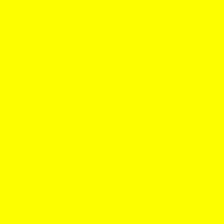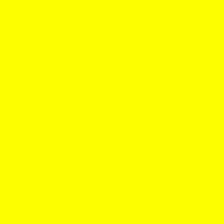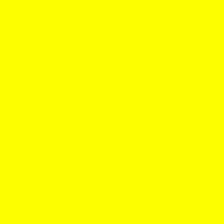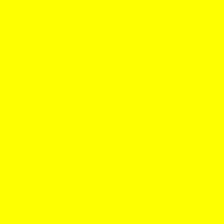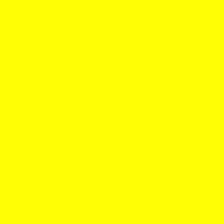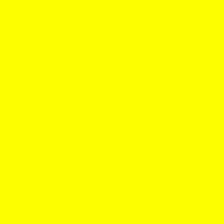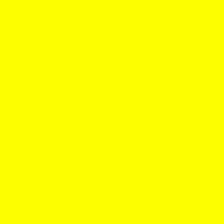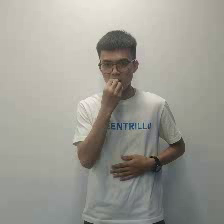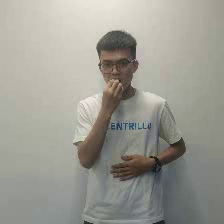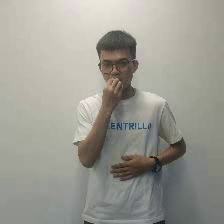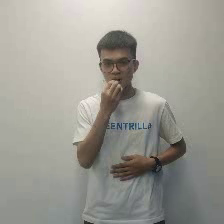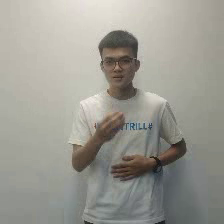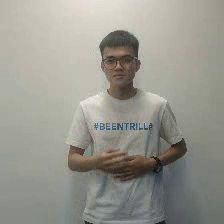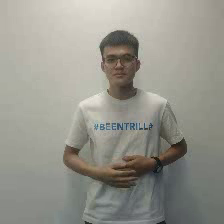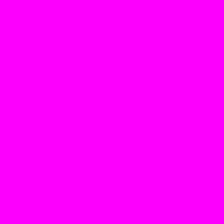Ăn